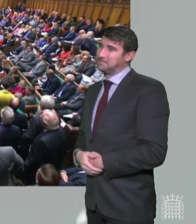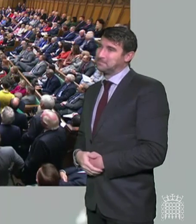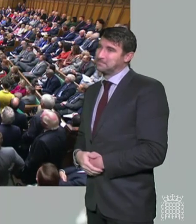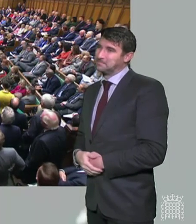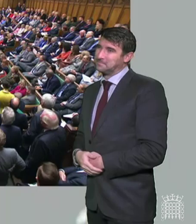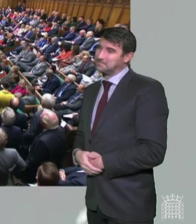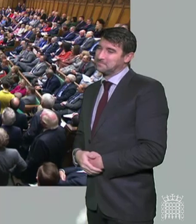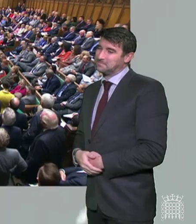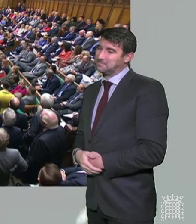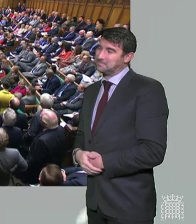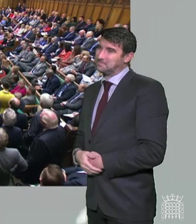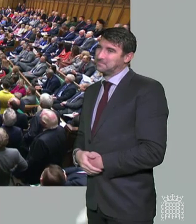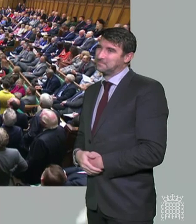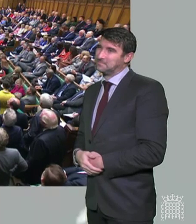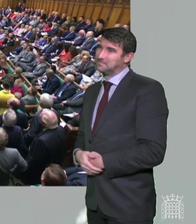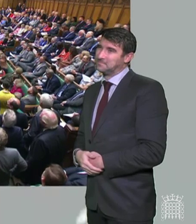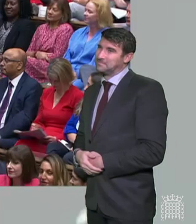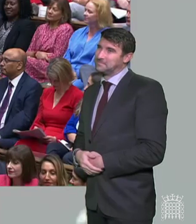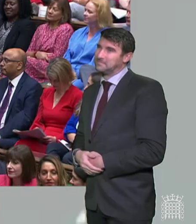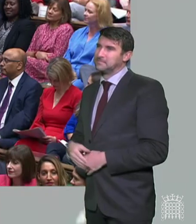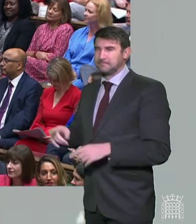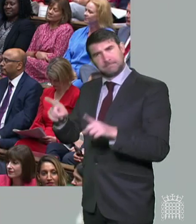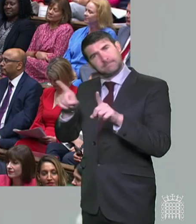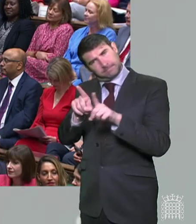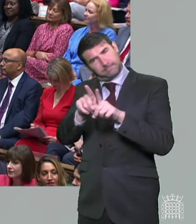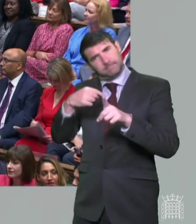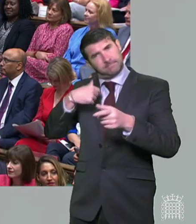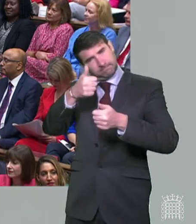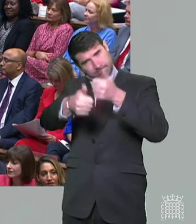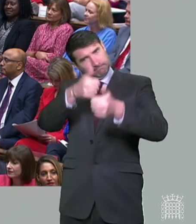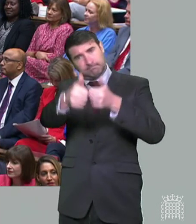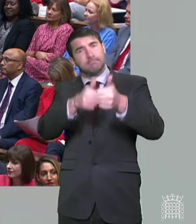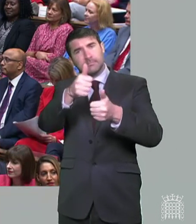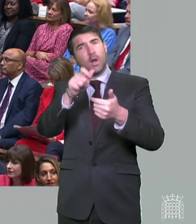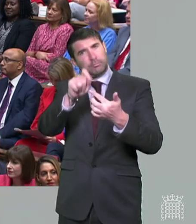I, too, congratulate the Prime Minister on her appointment.